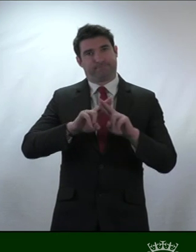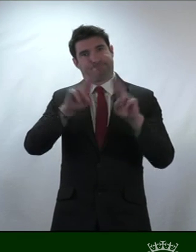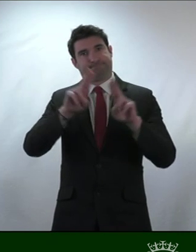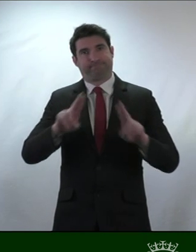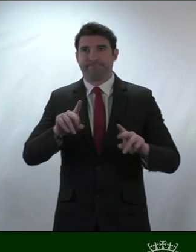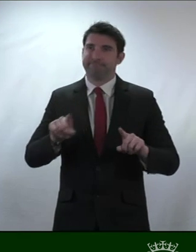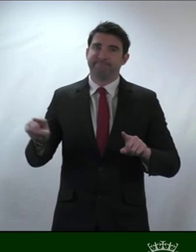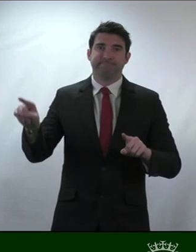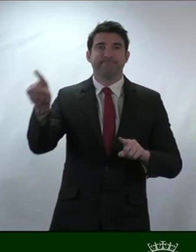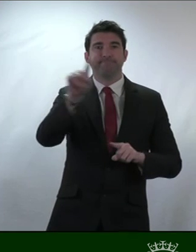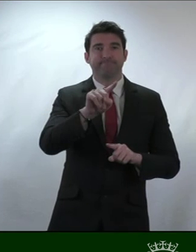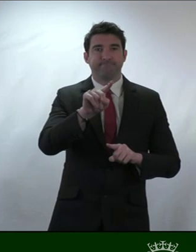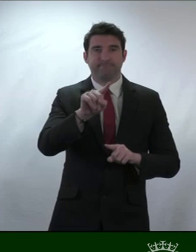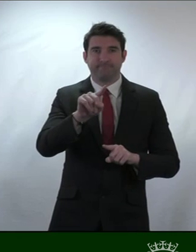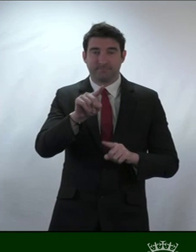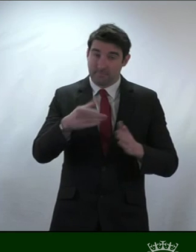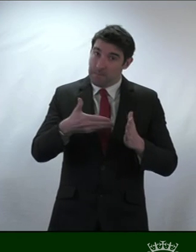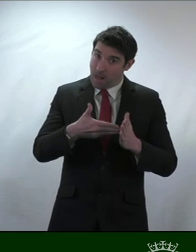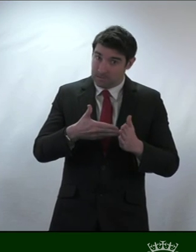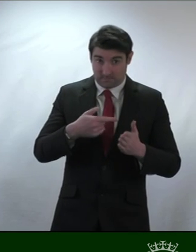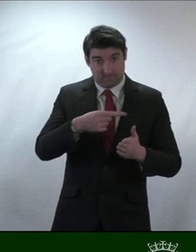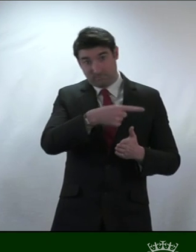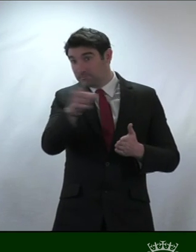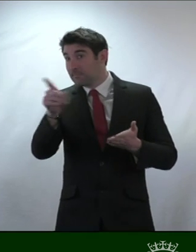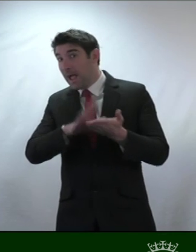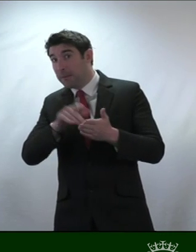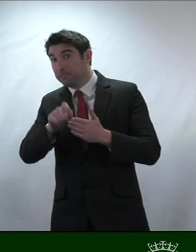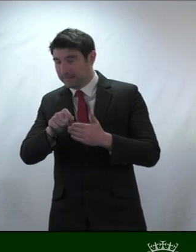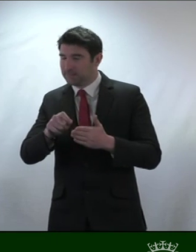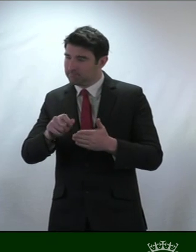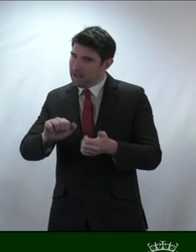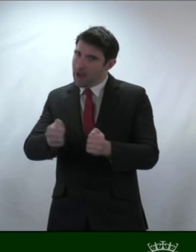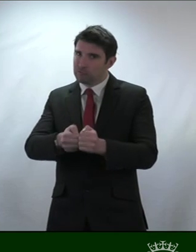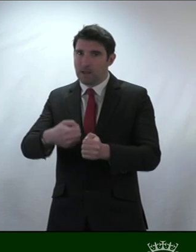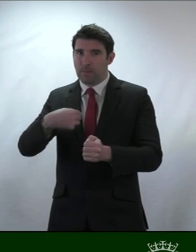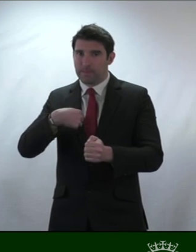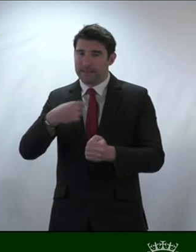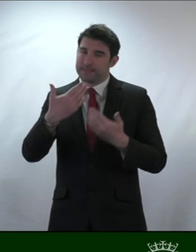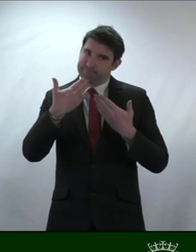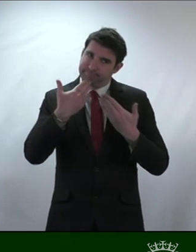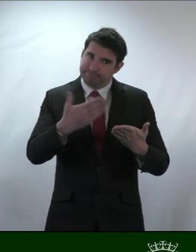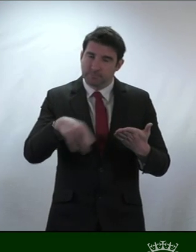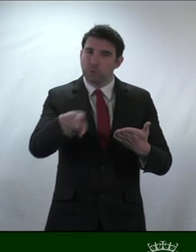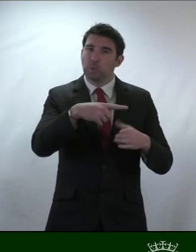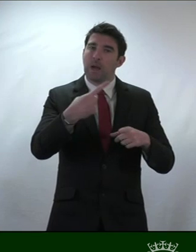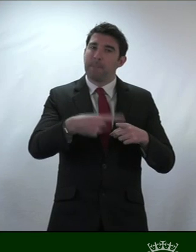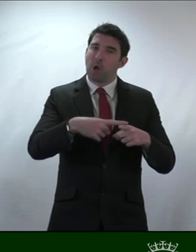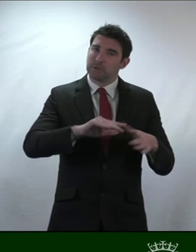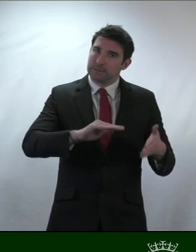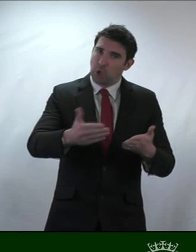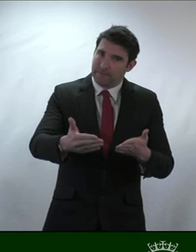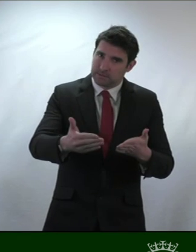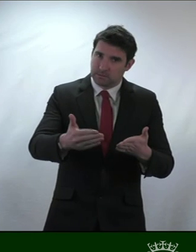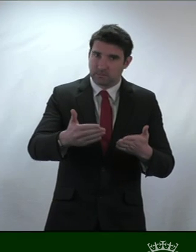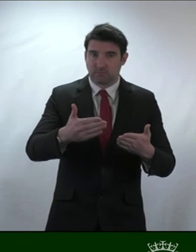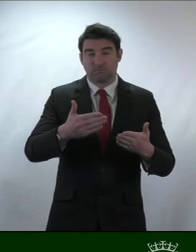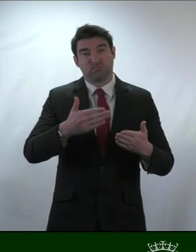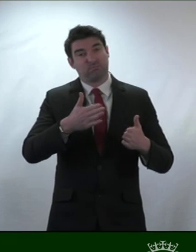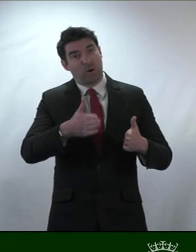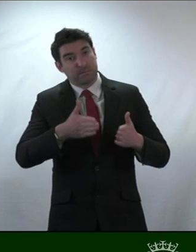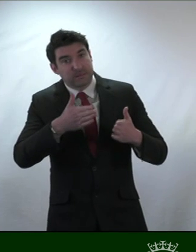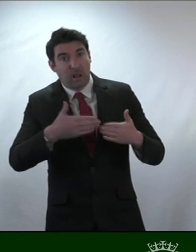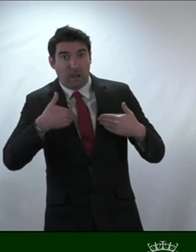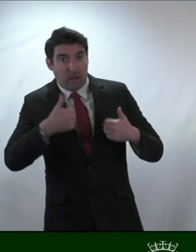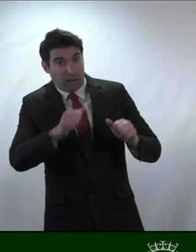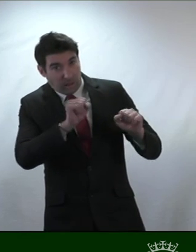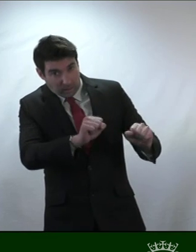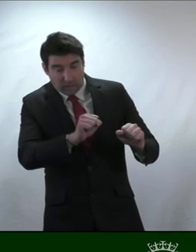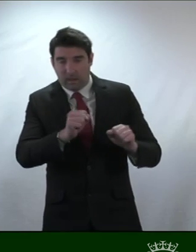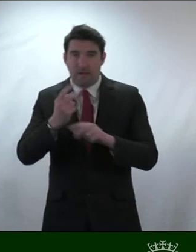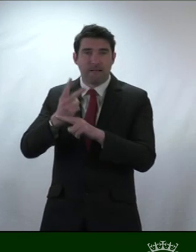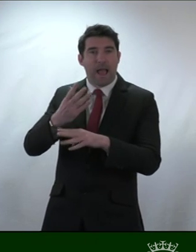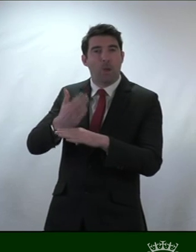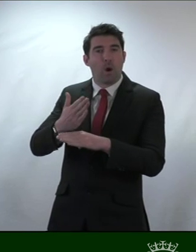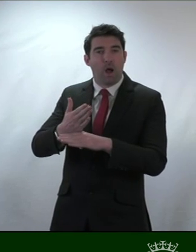Members will also, I hope, want to join me in sending our very best wishes to all members of the emergency services, health and care workers, and those who will be working over Christmas.